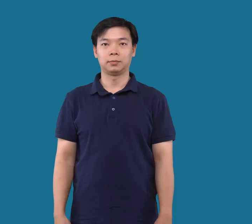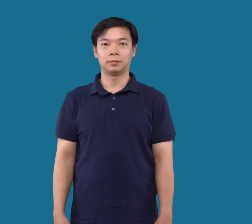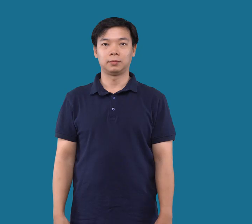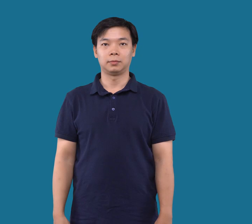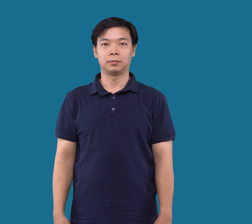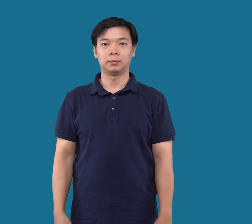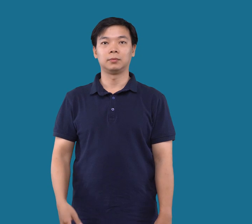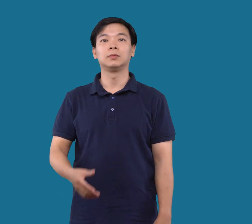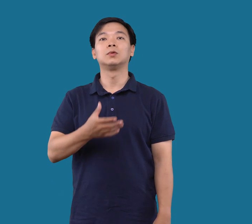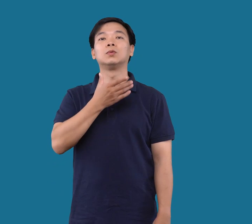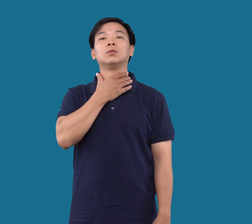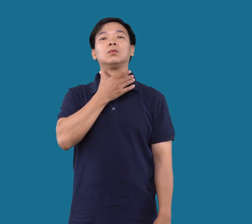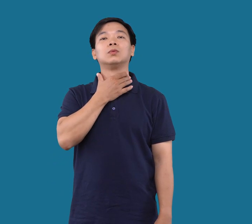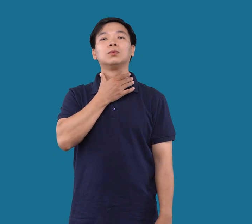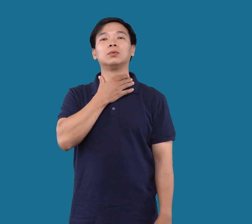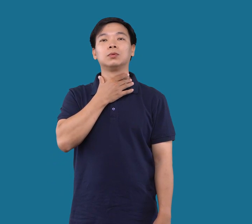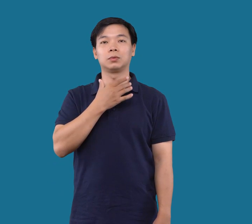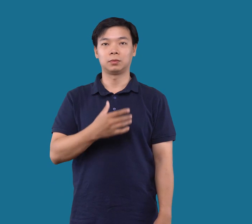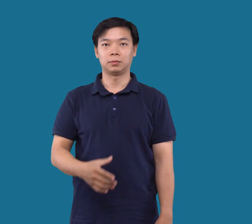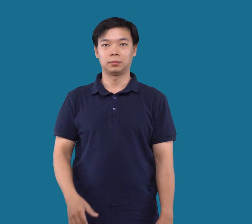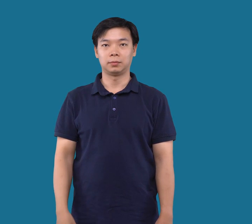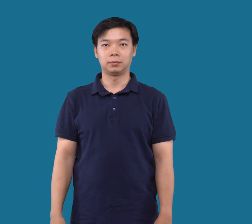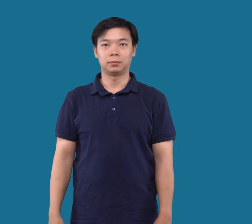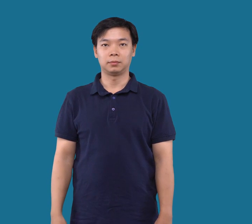cổ